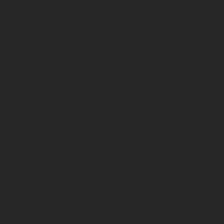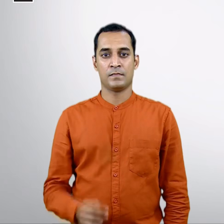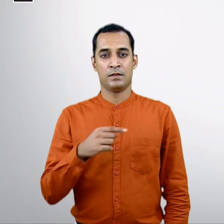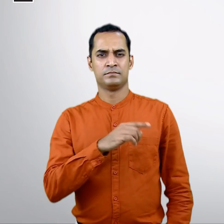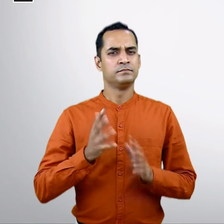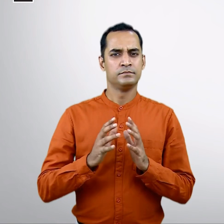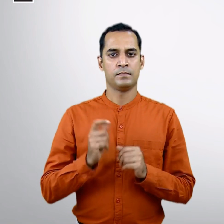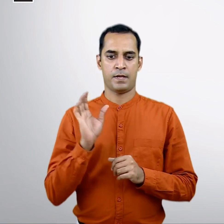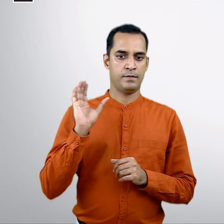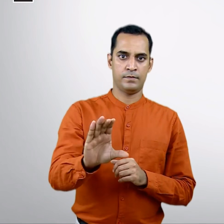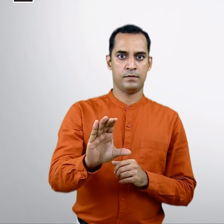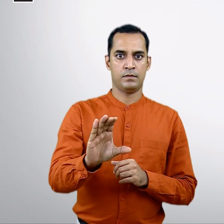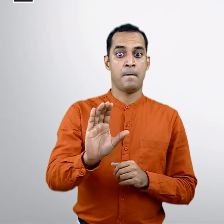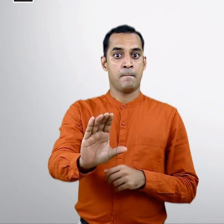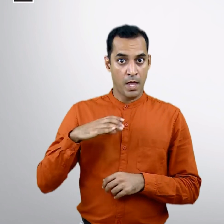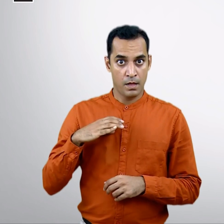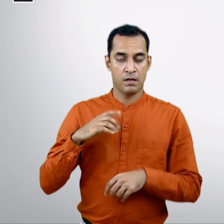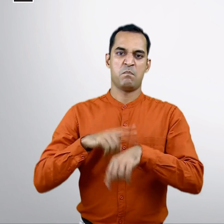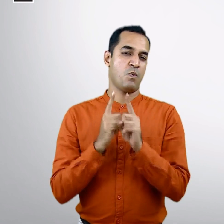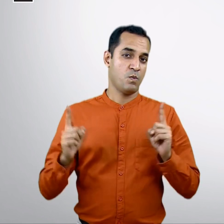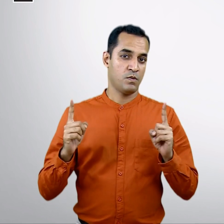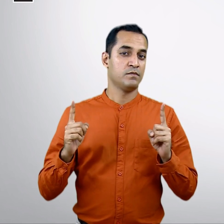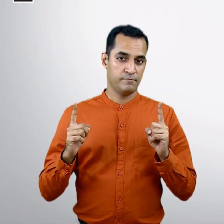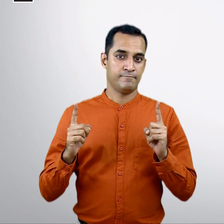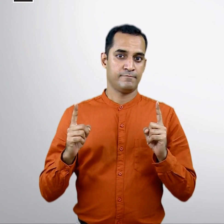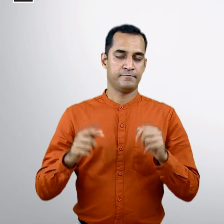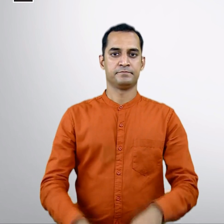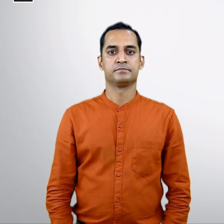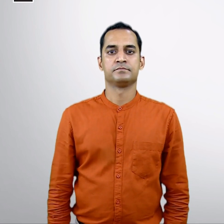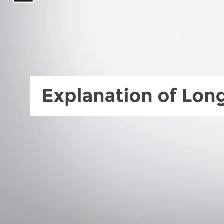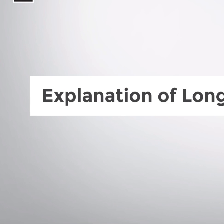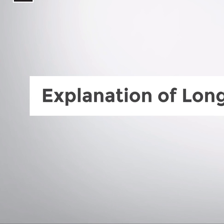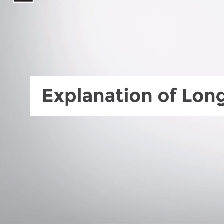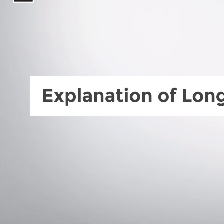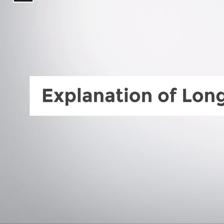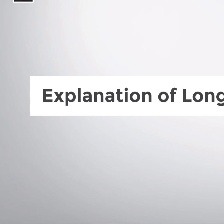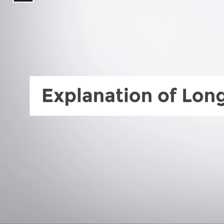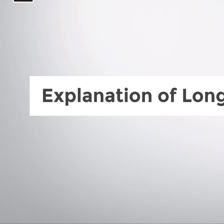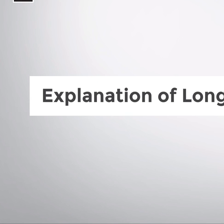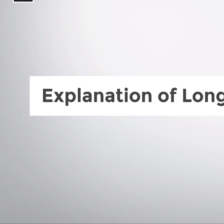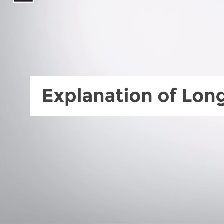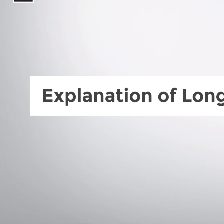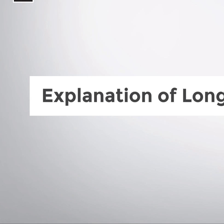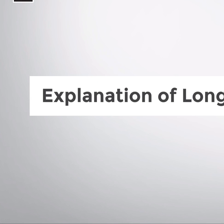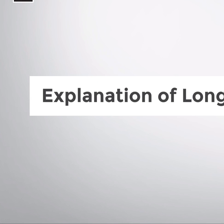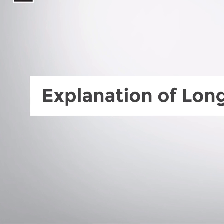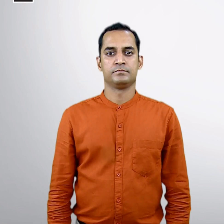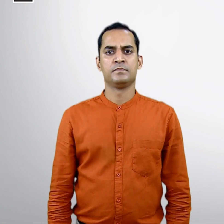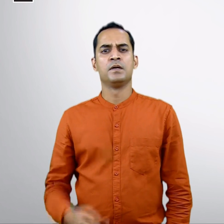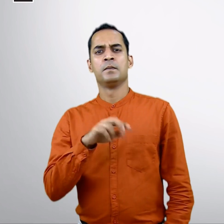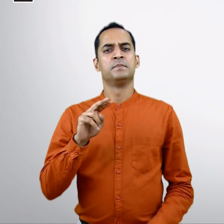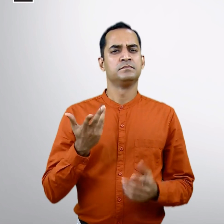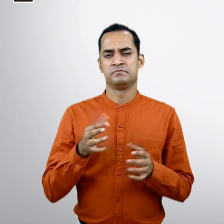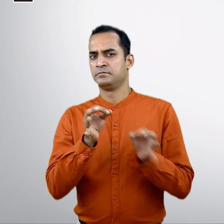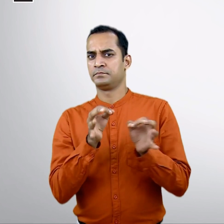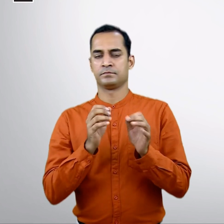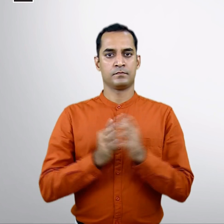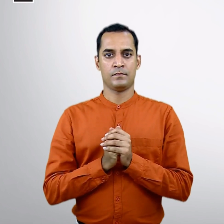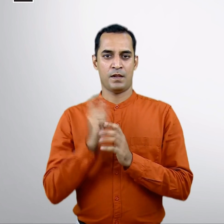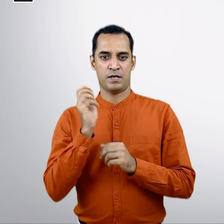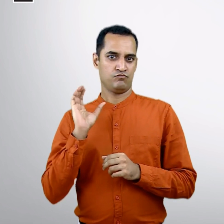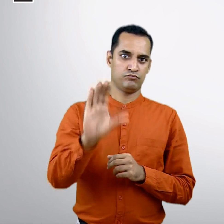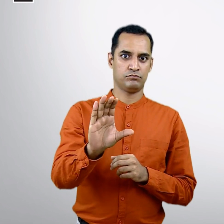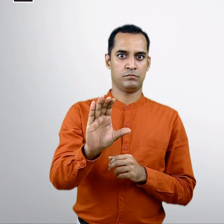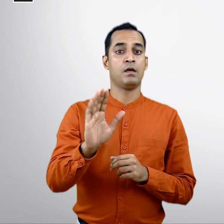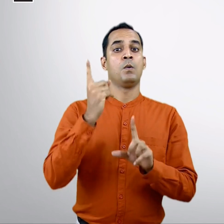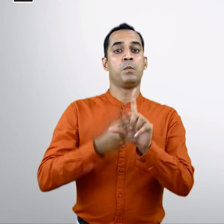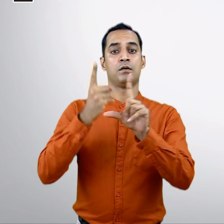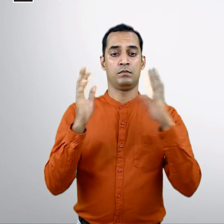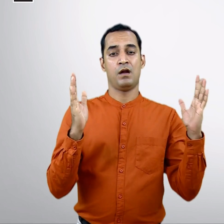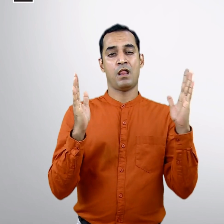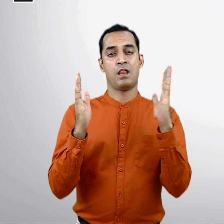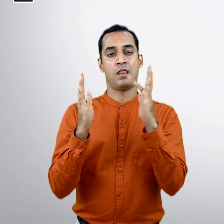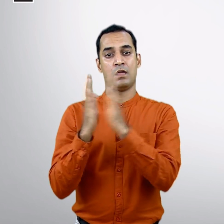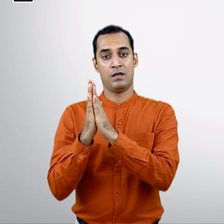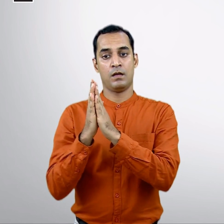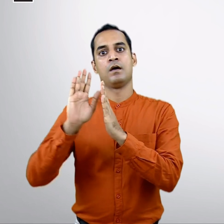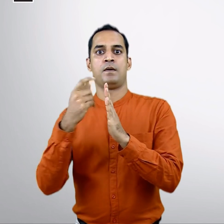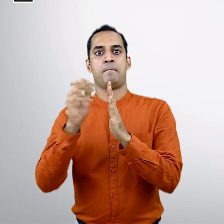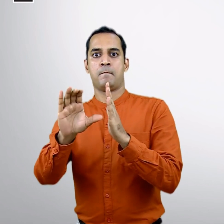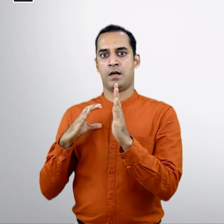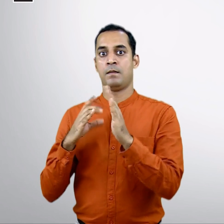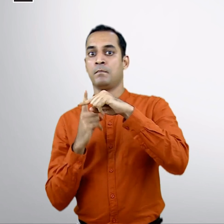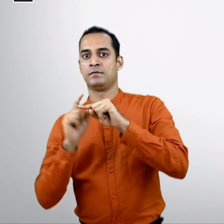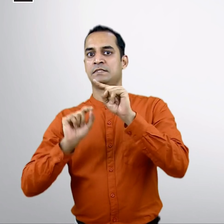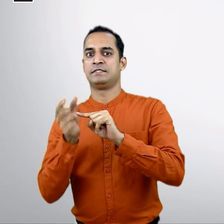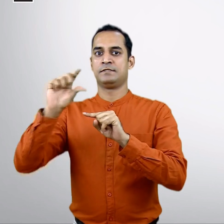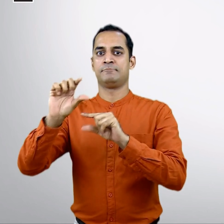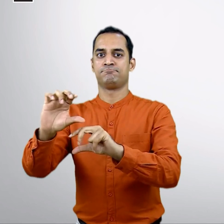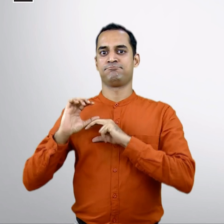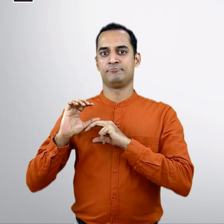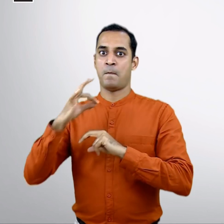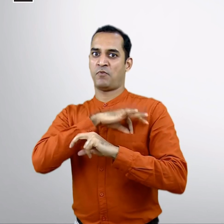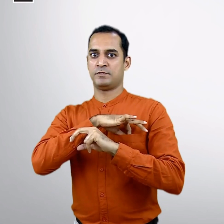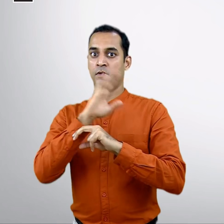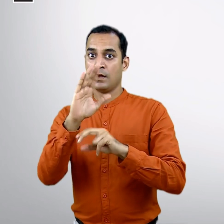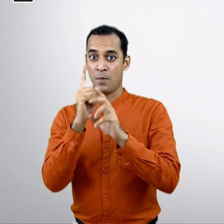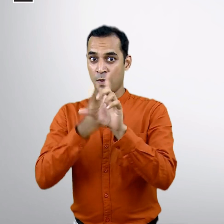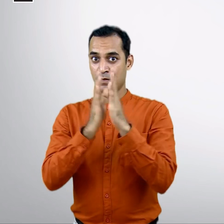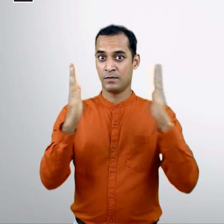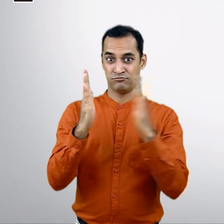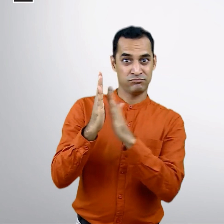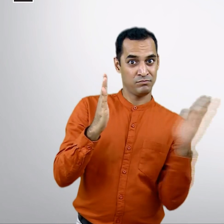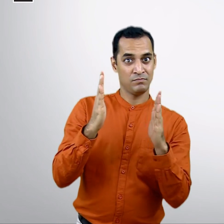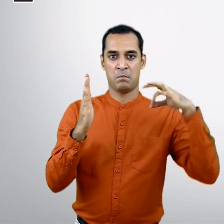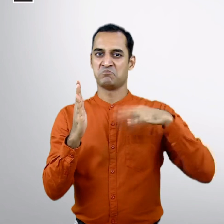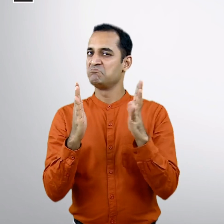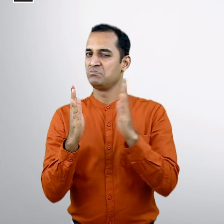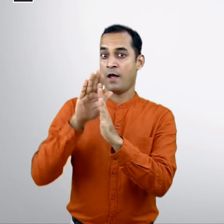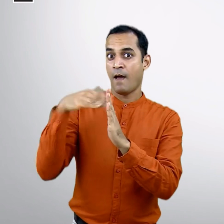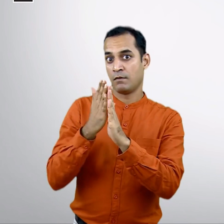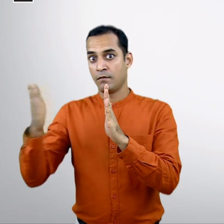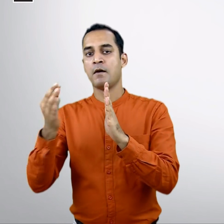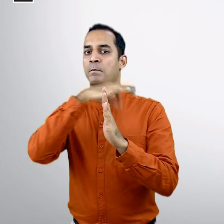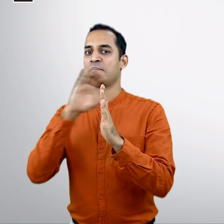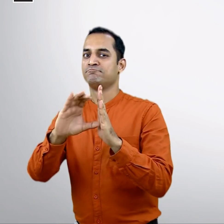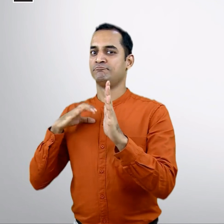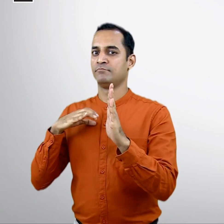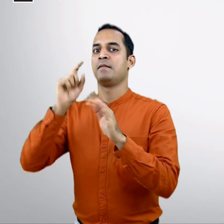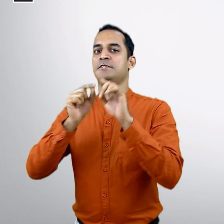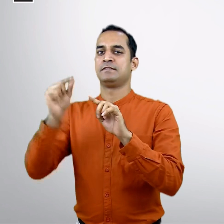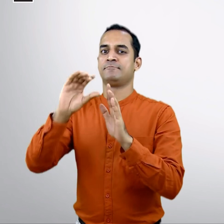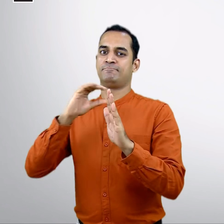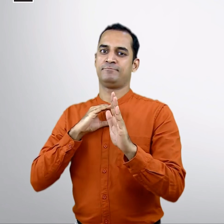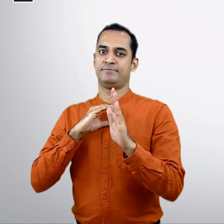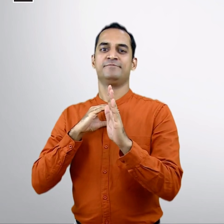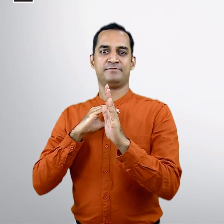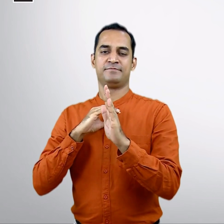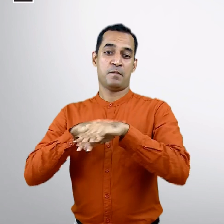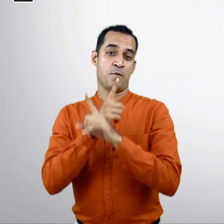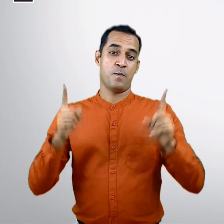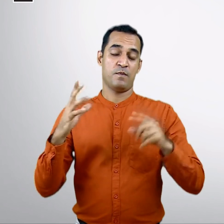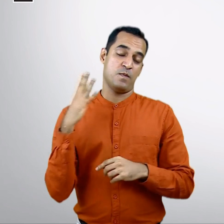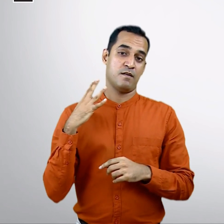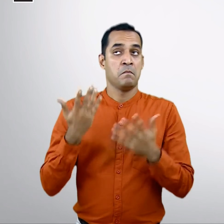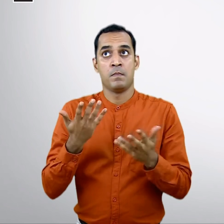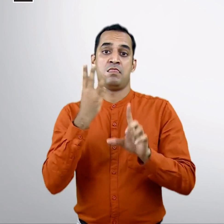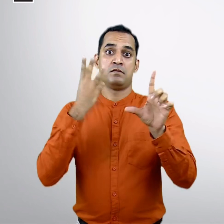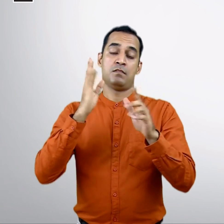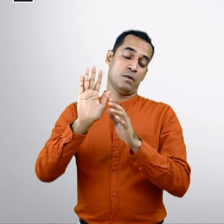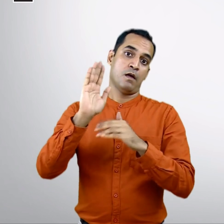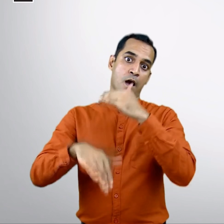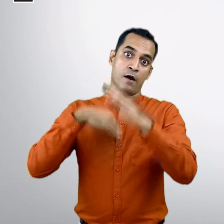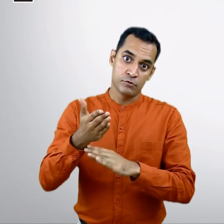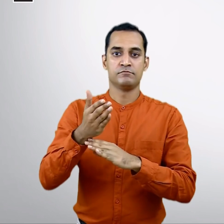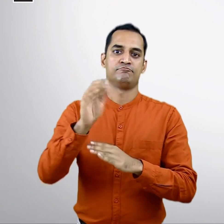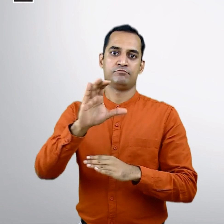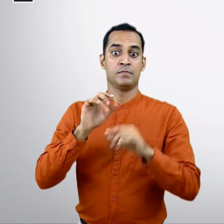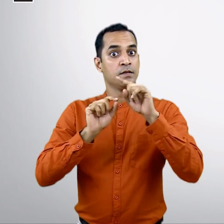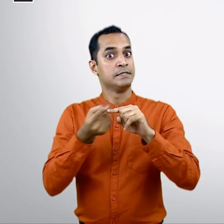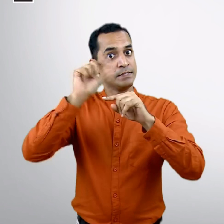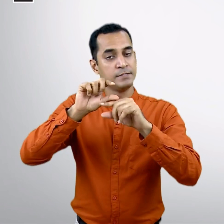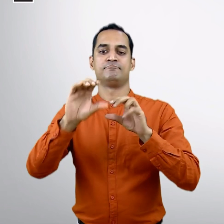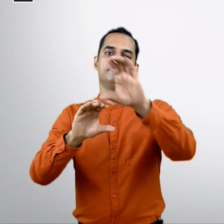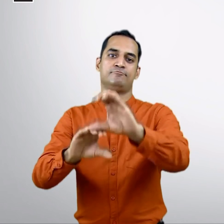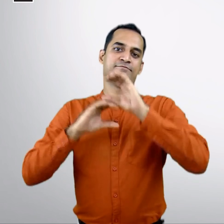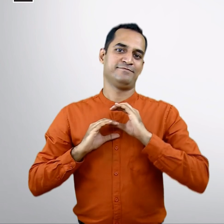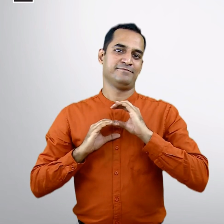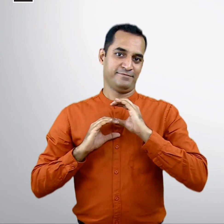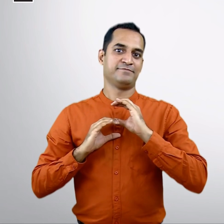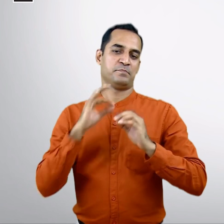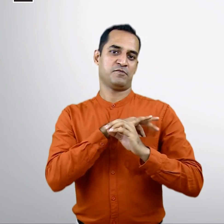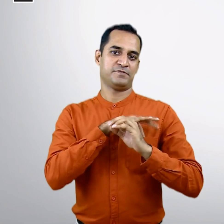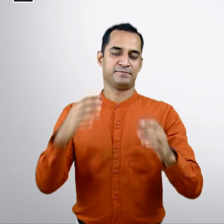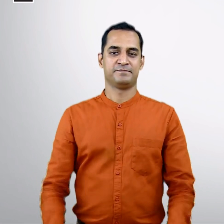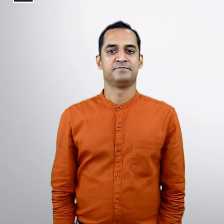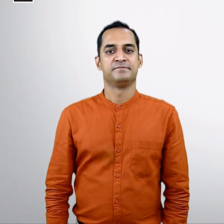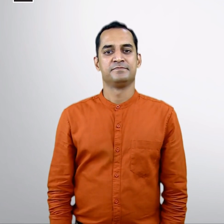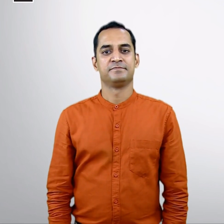Long Term Capital Gains